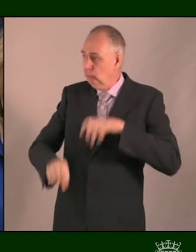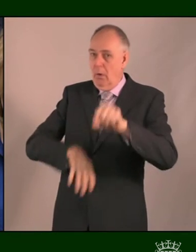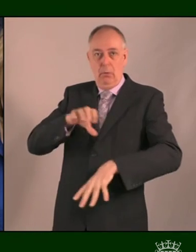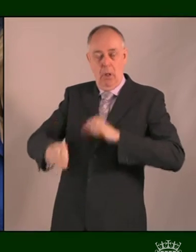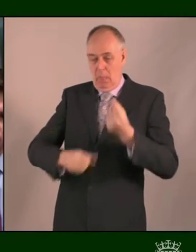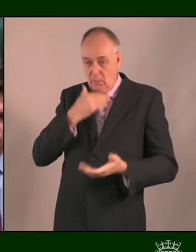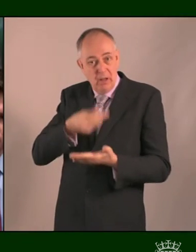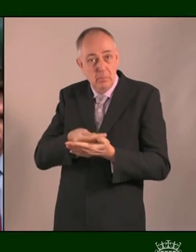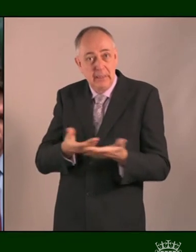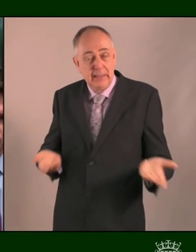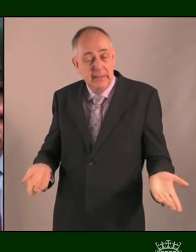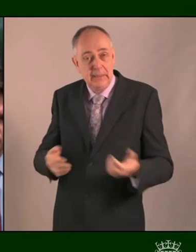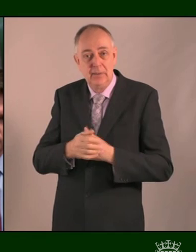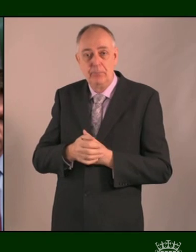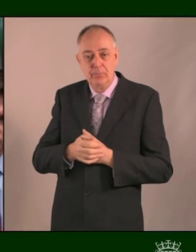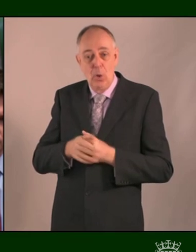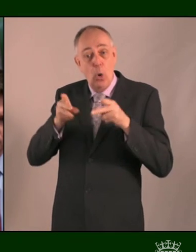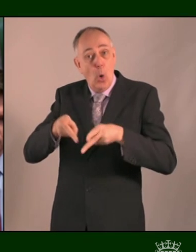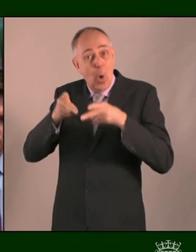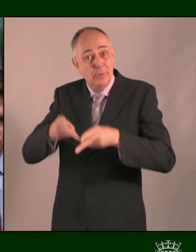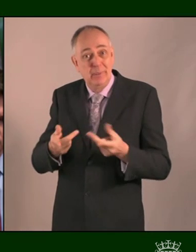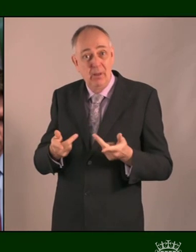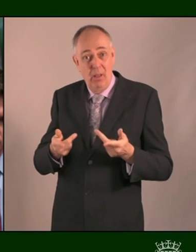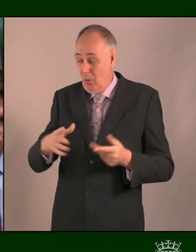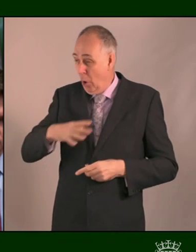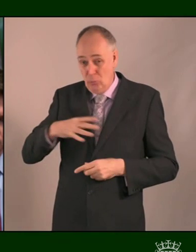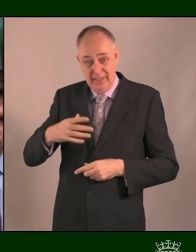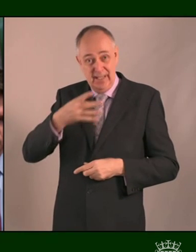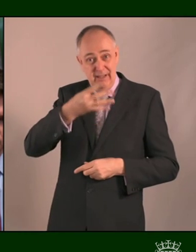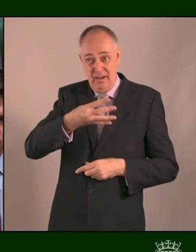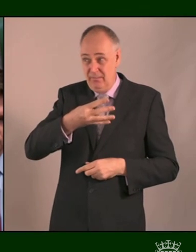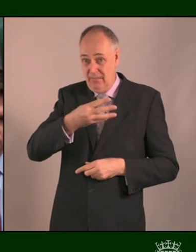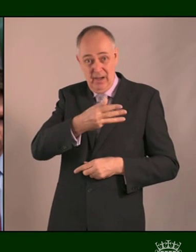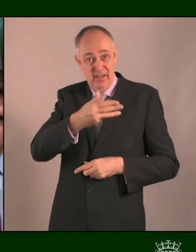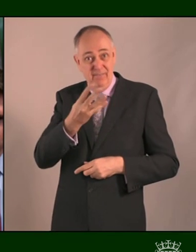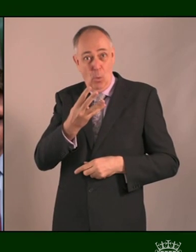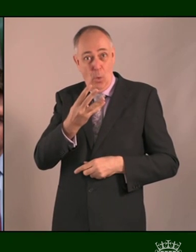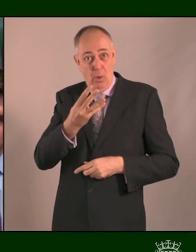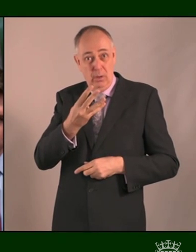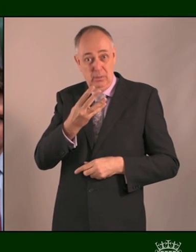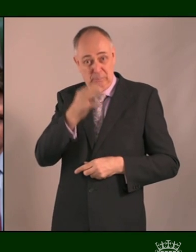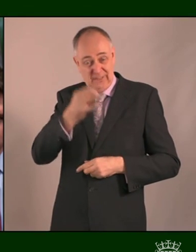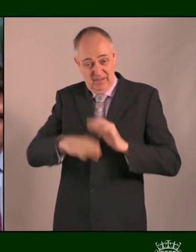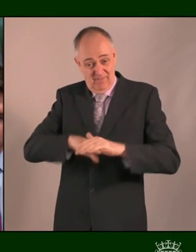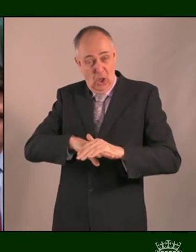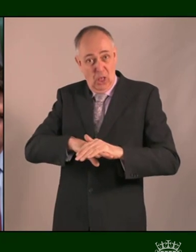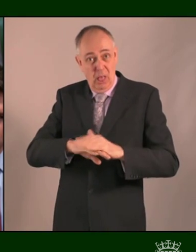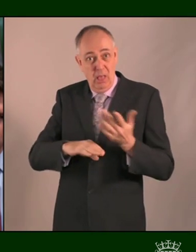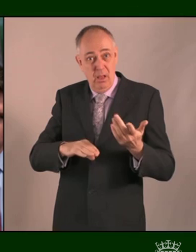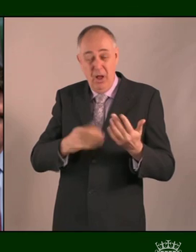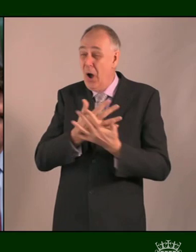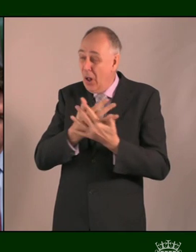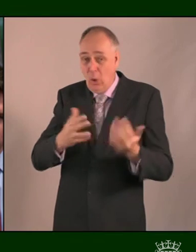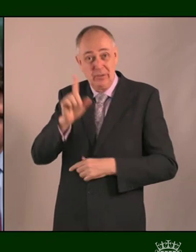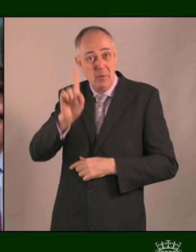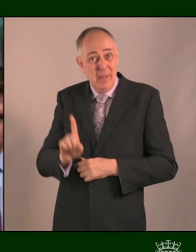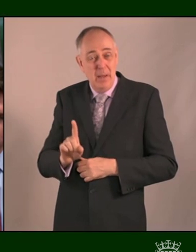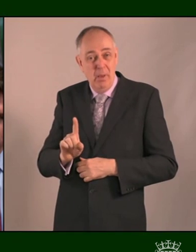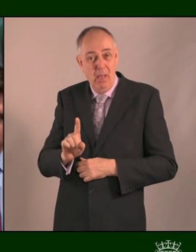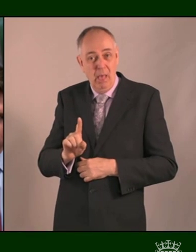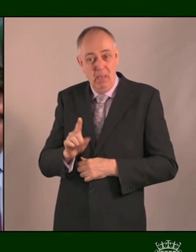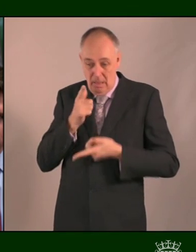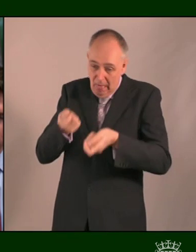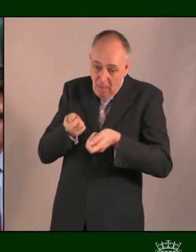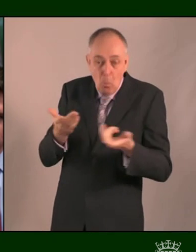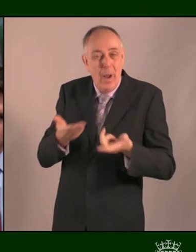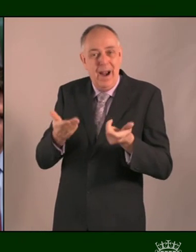Bed-occupancy levels are at 94% and hundreds of our most vulnerable people are being treated on trolleys in corridors.